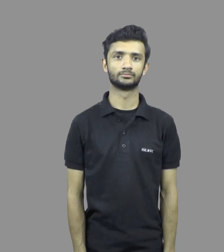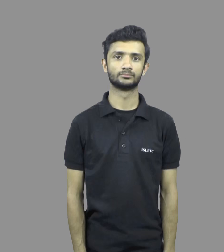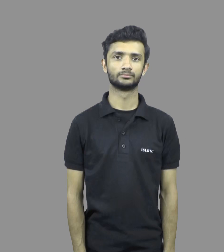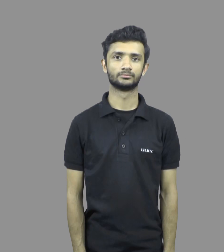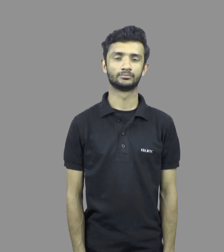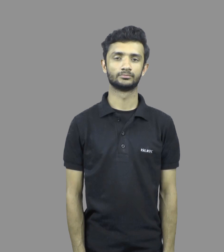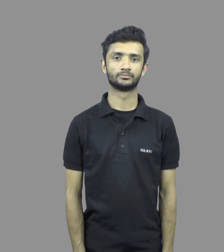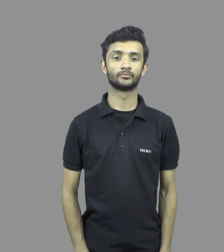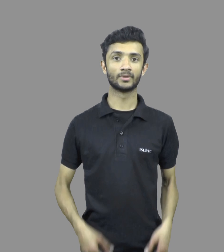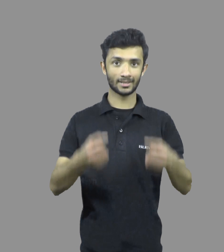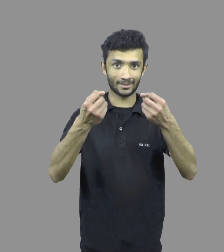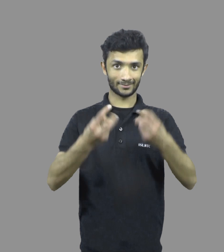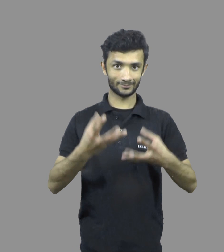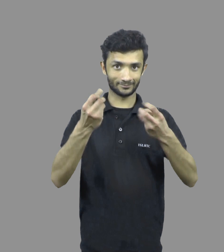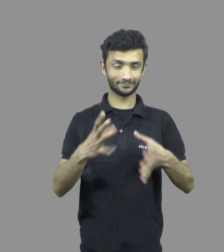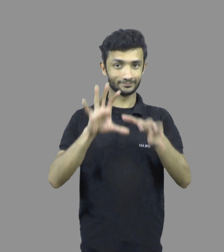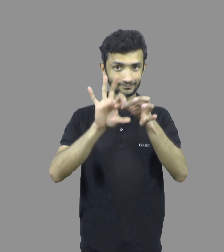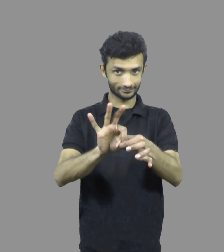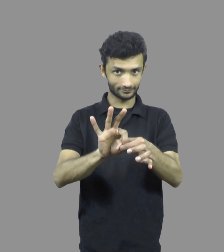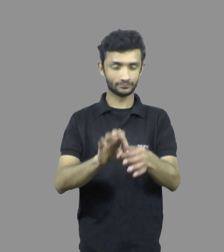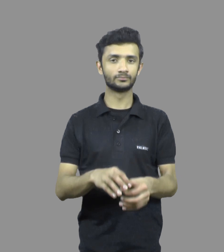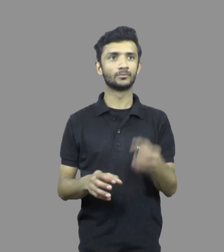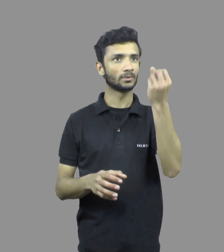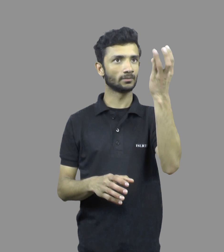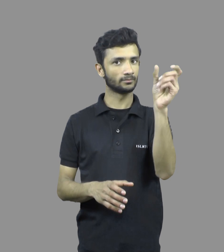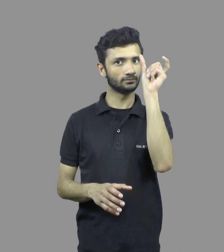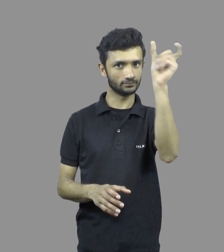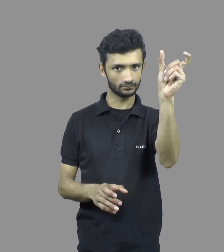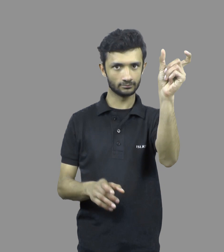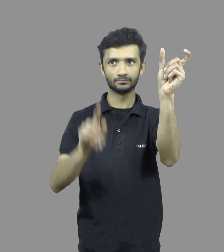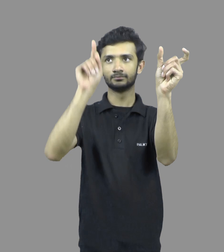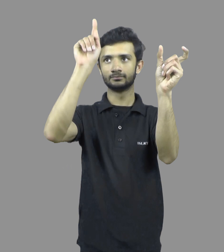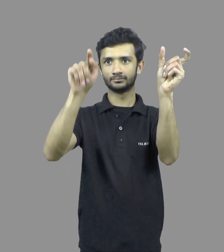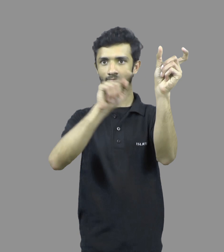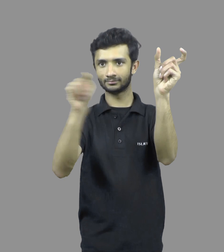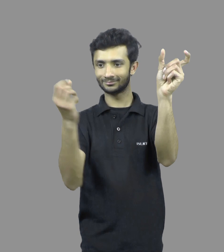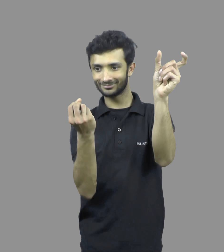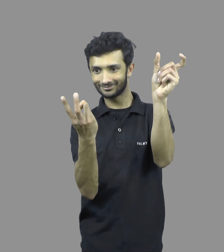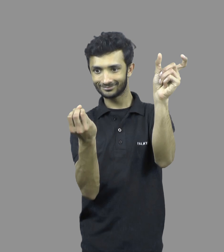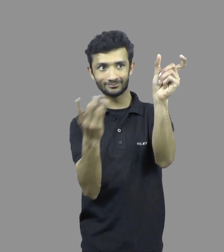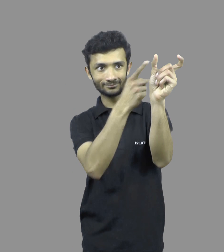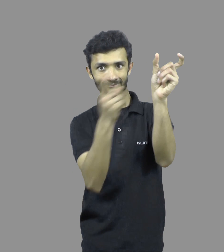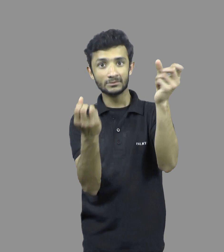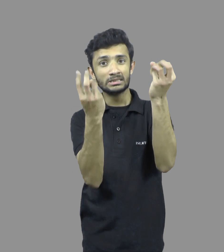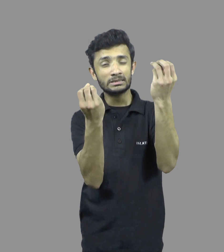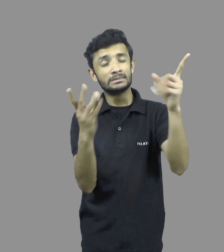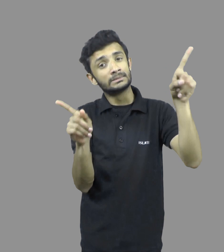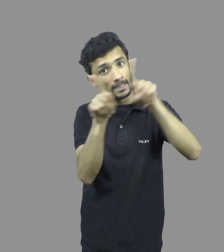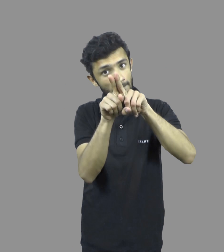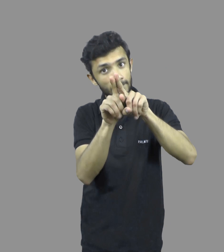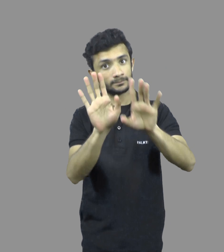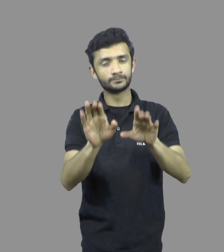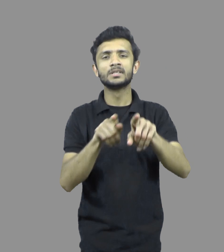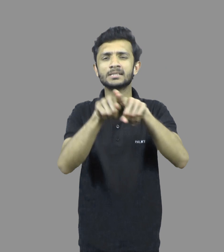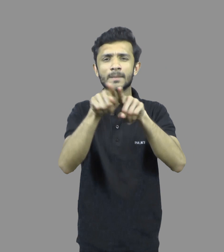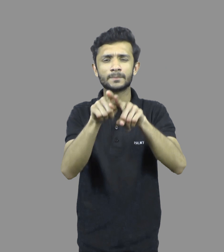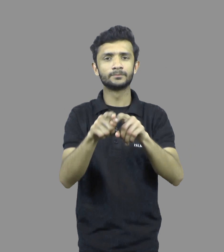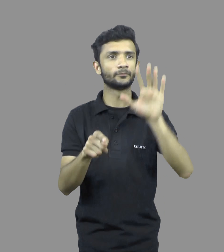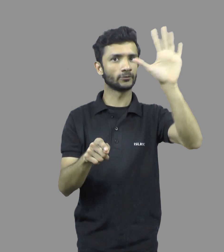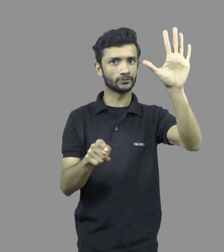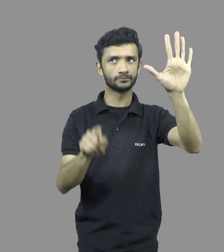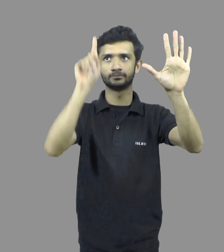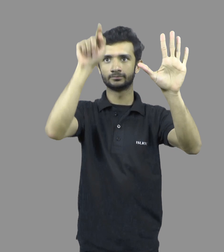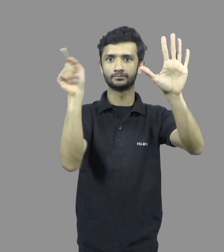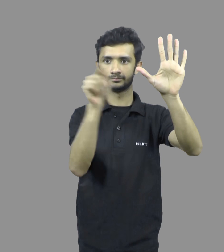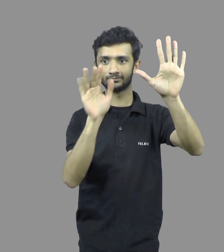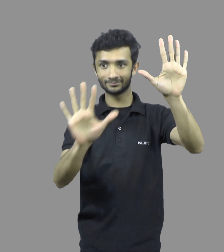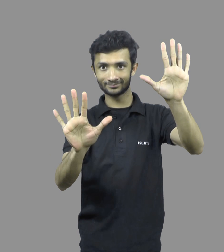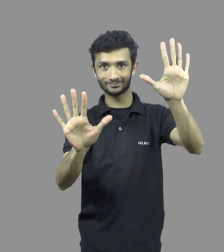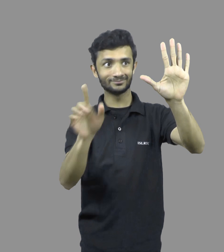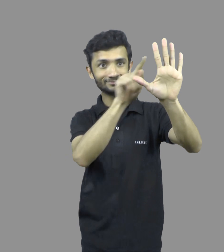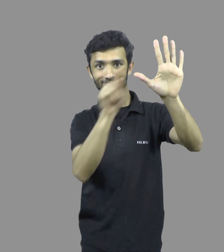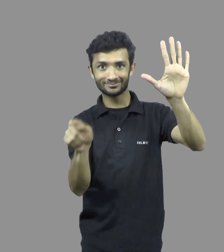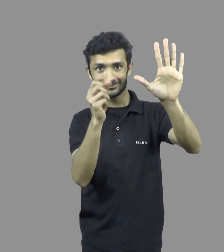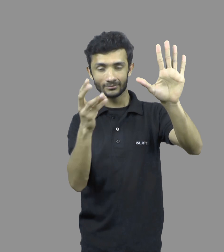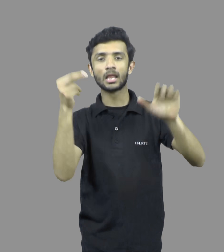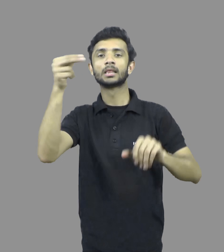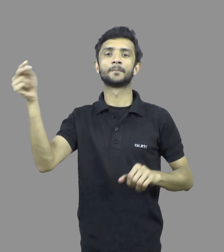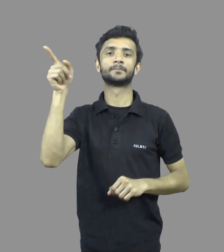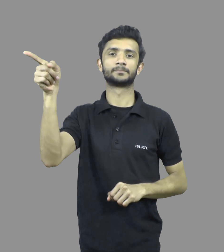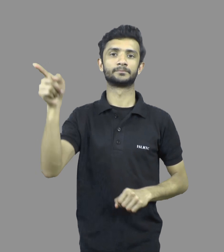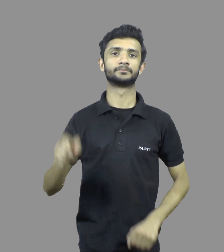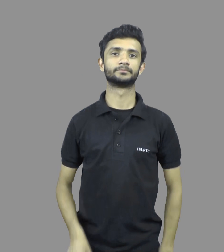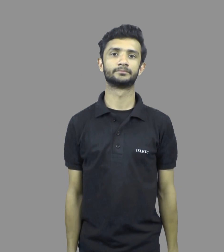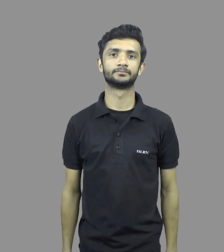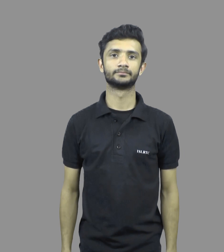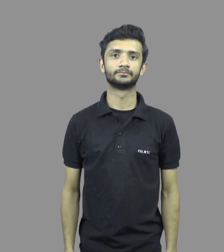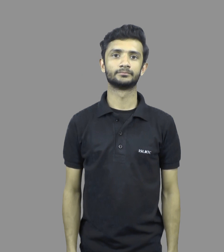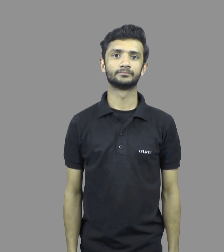Reciprocal